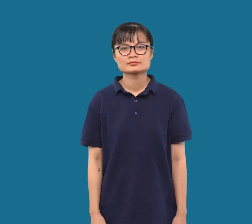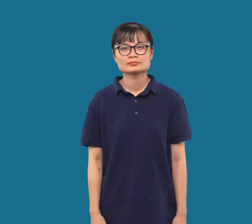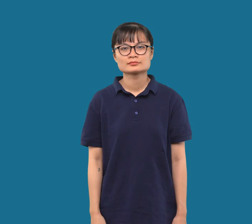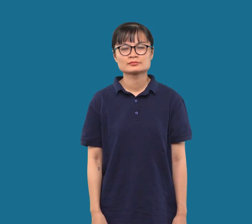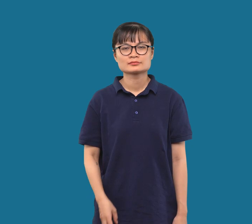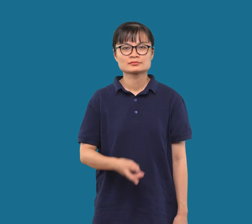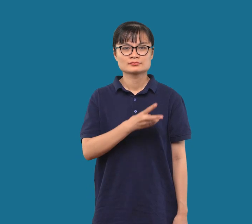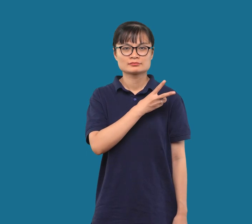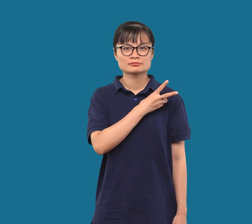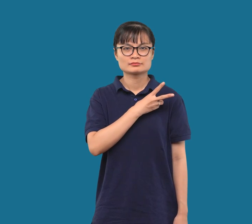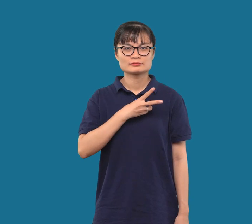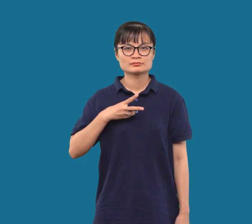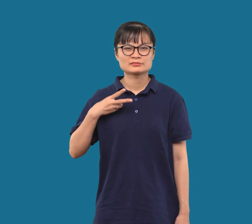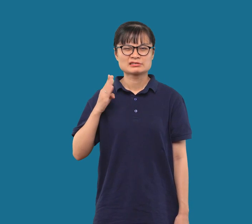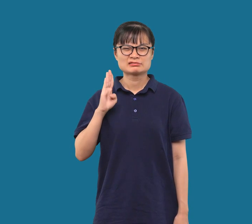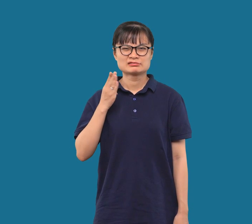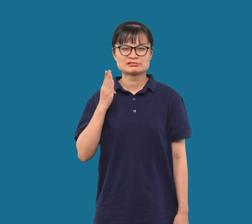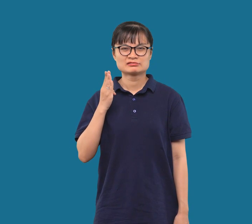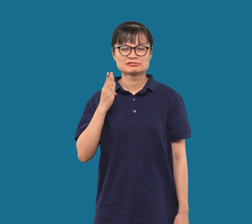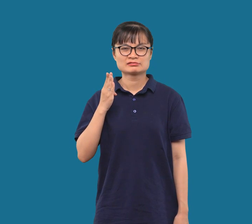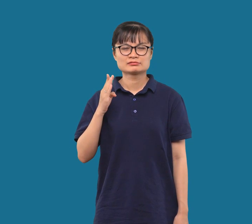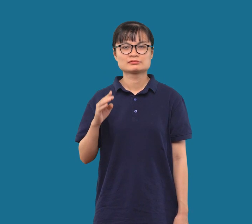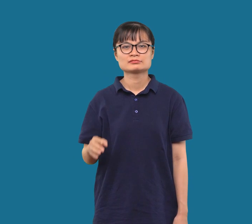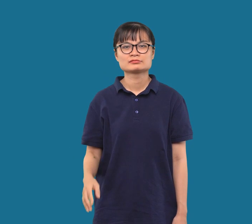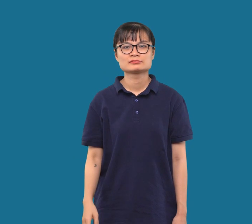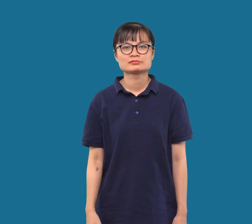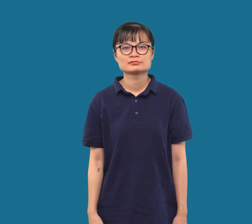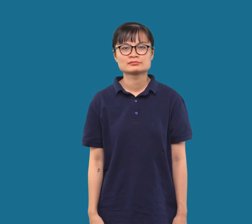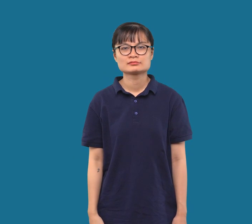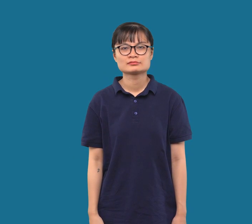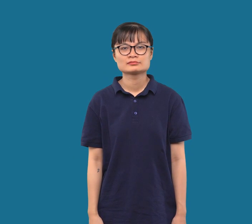hạt cườm